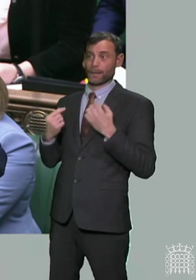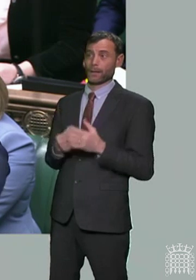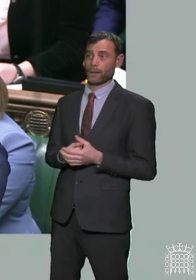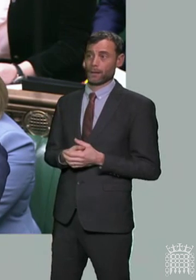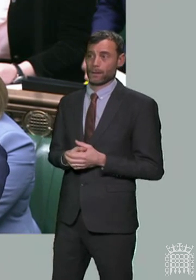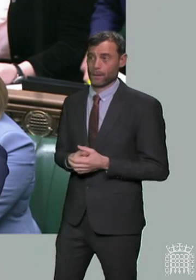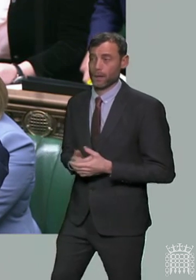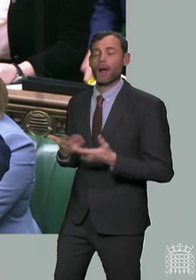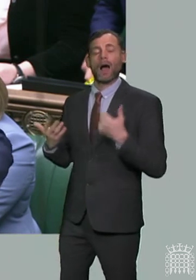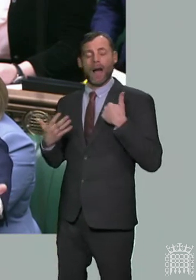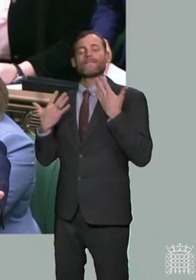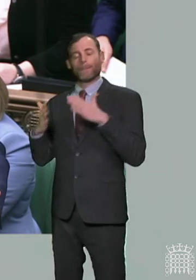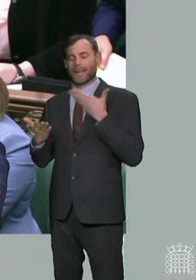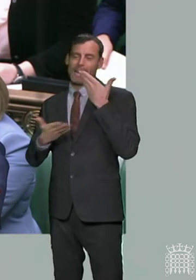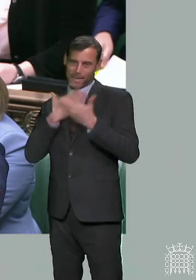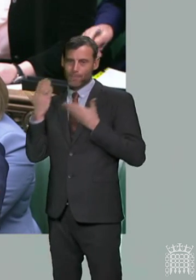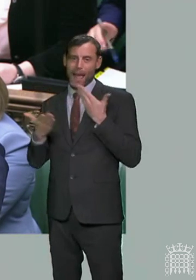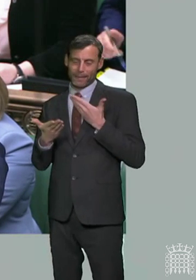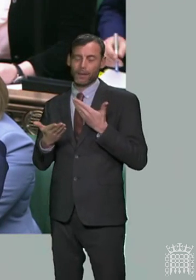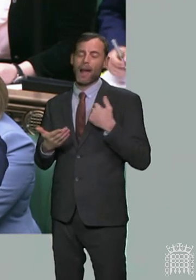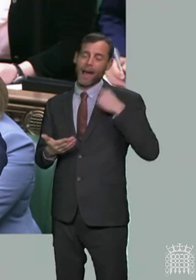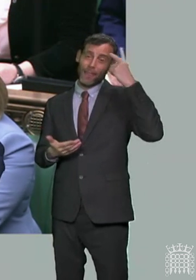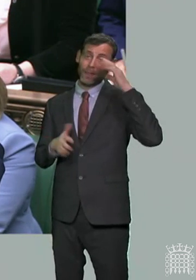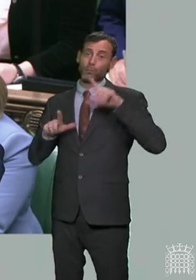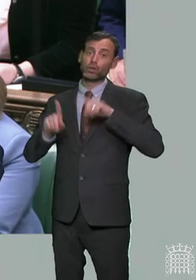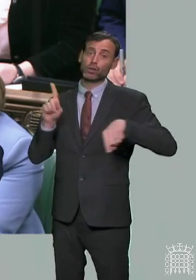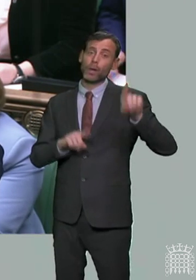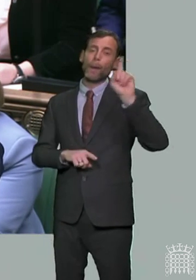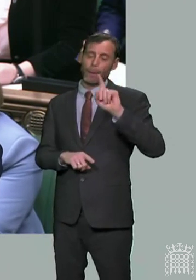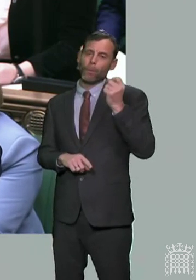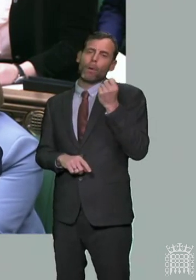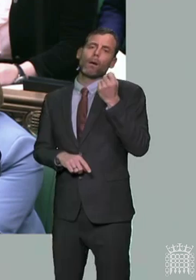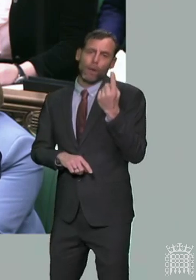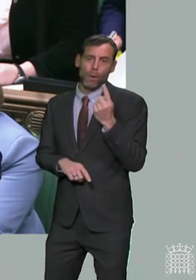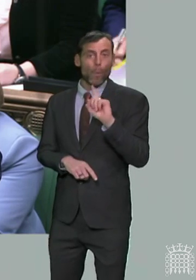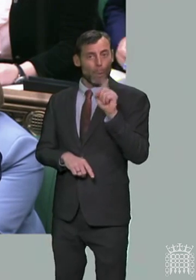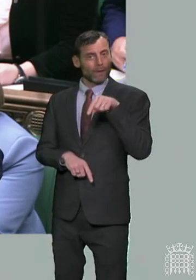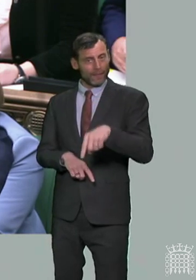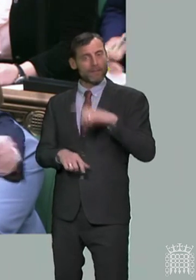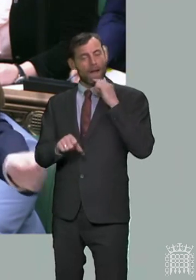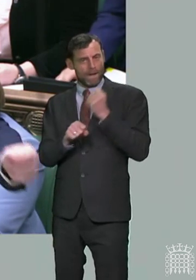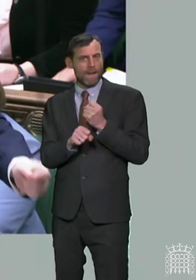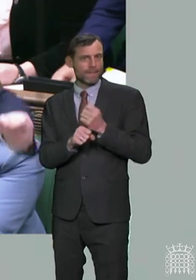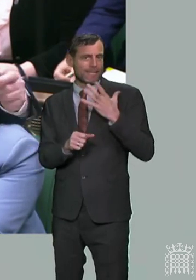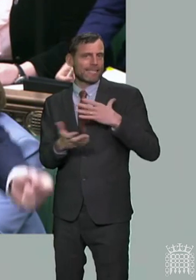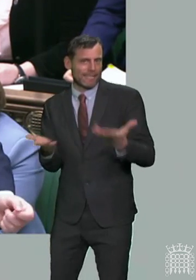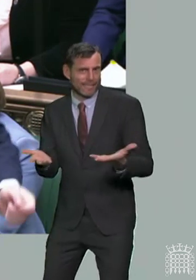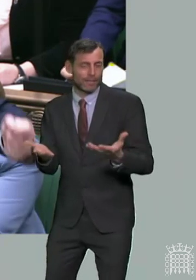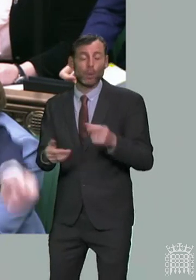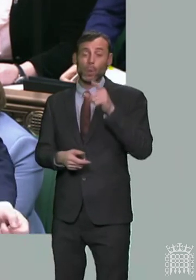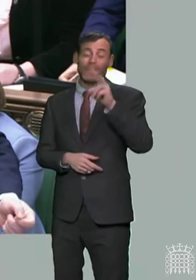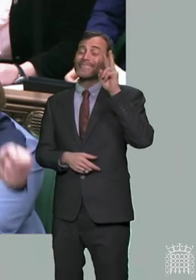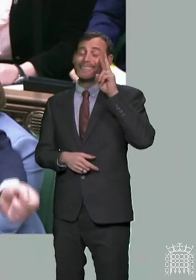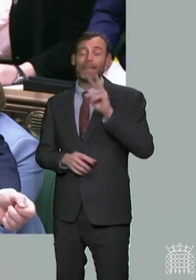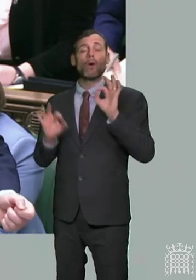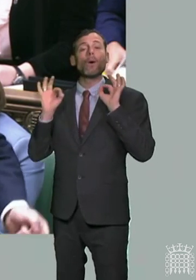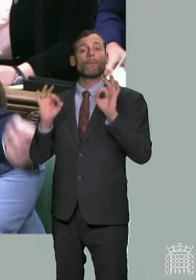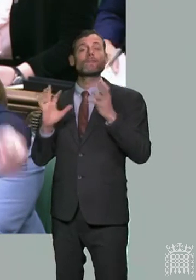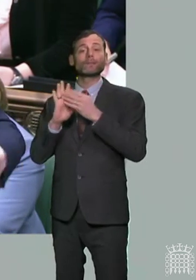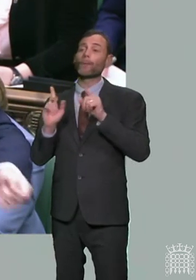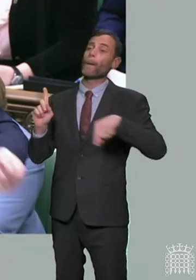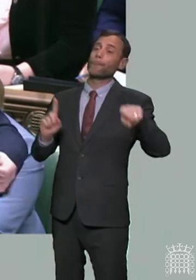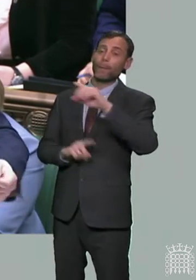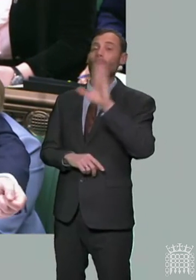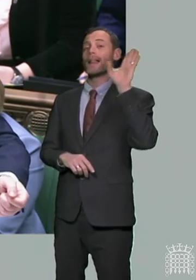Look, I have made my point. I think that the British public have responded to what the Government have had to say in the most eloquent way possible.